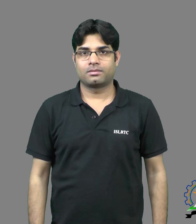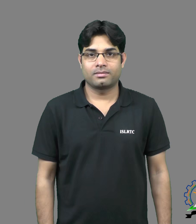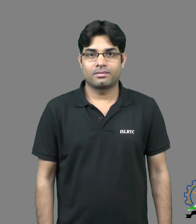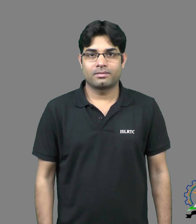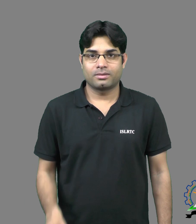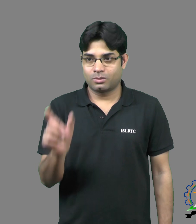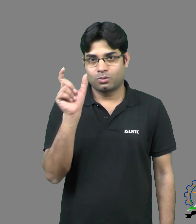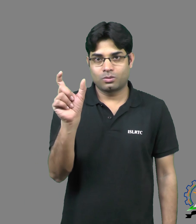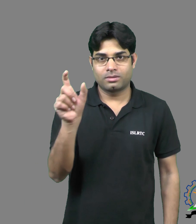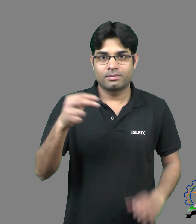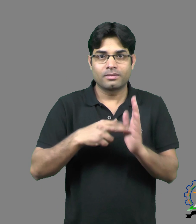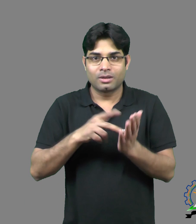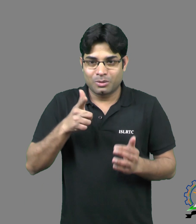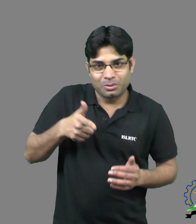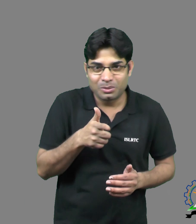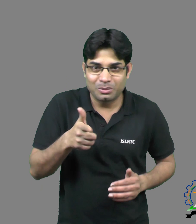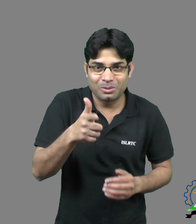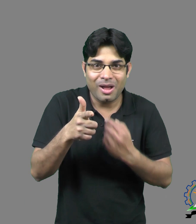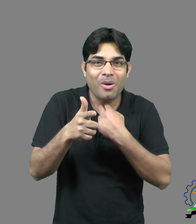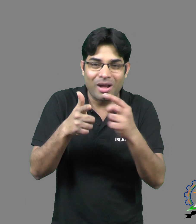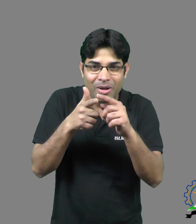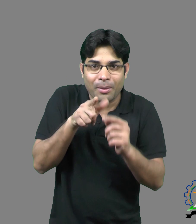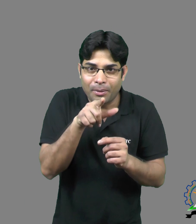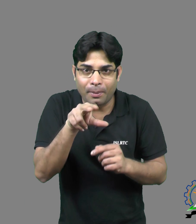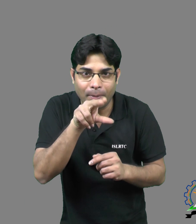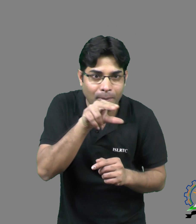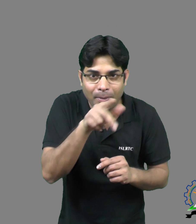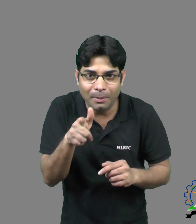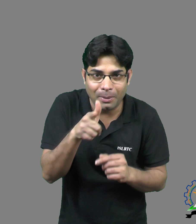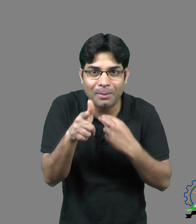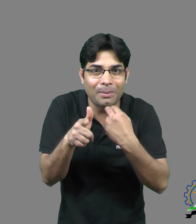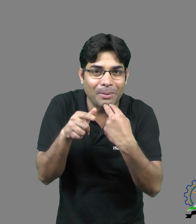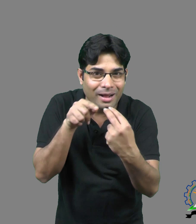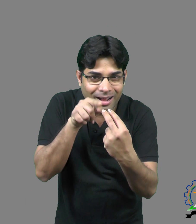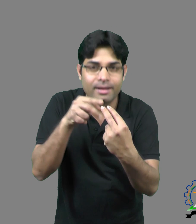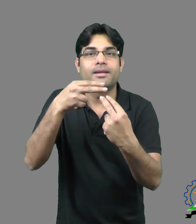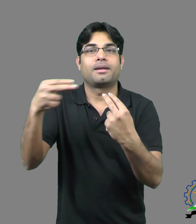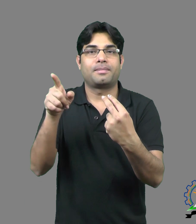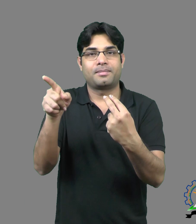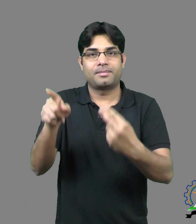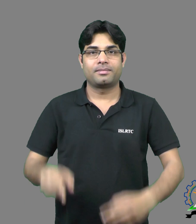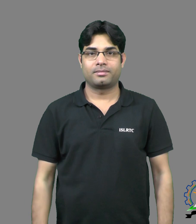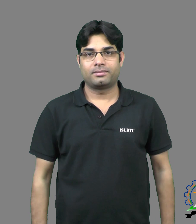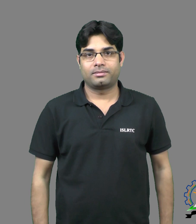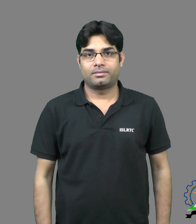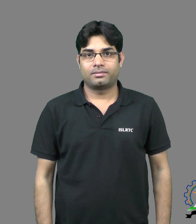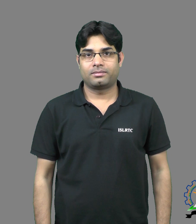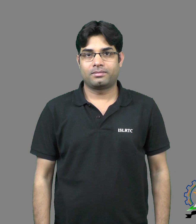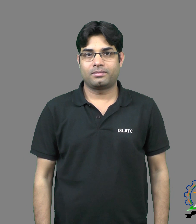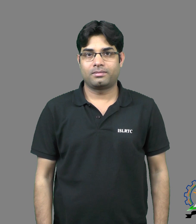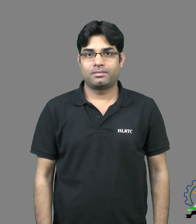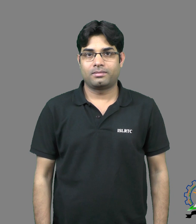Squeak (Mouse)